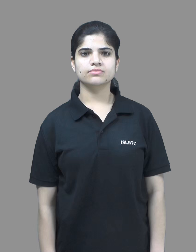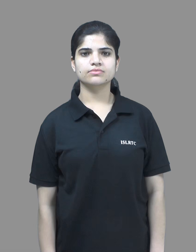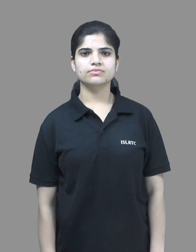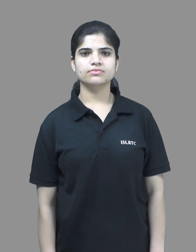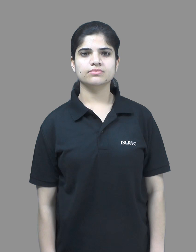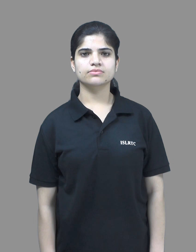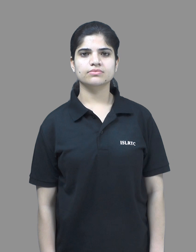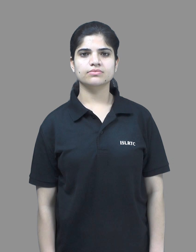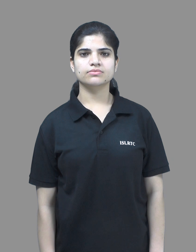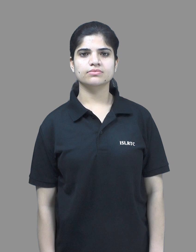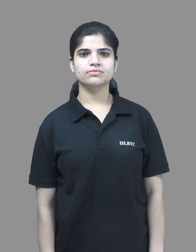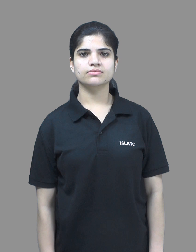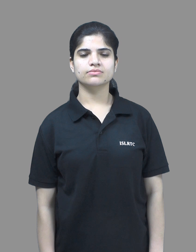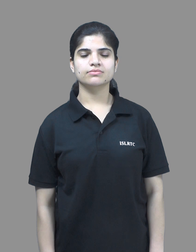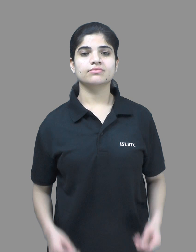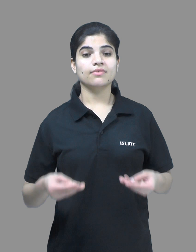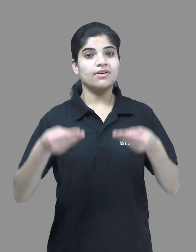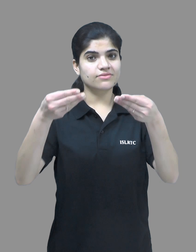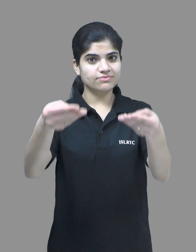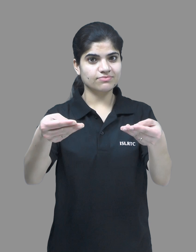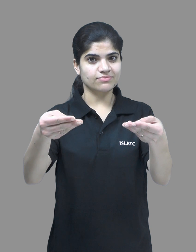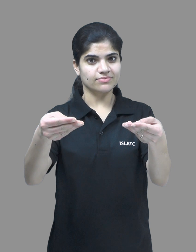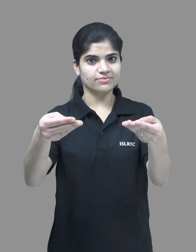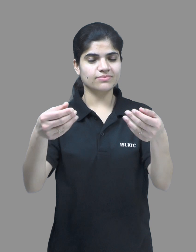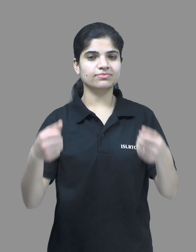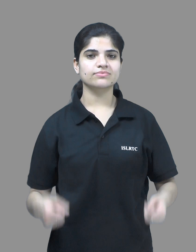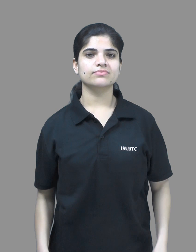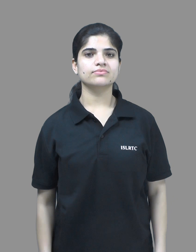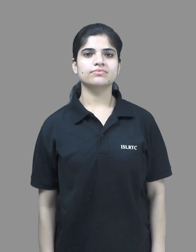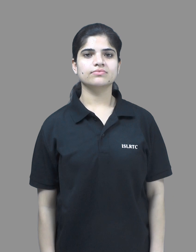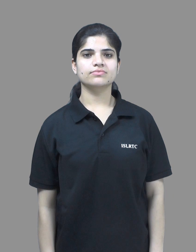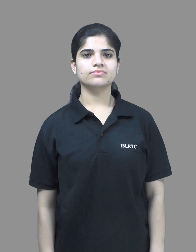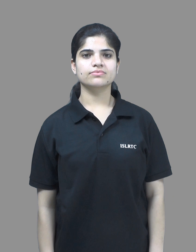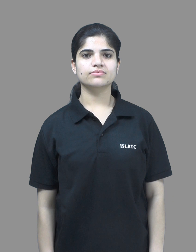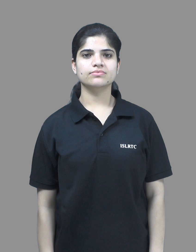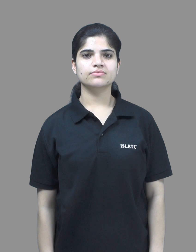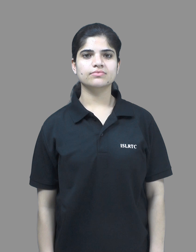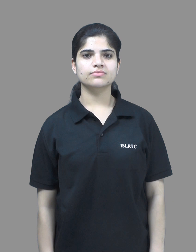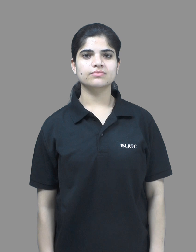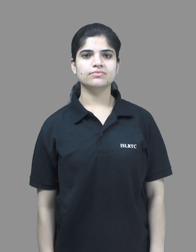Offer